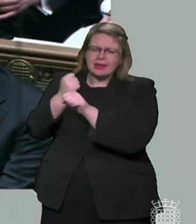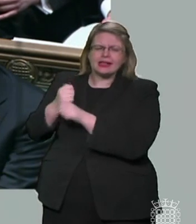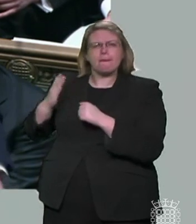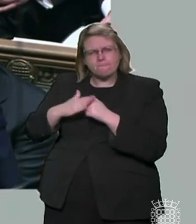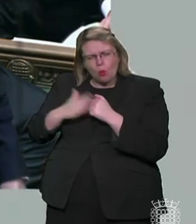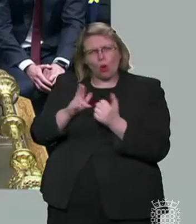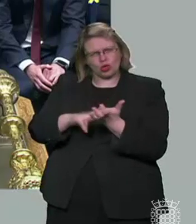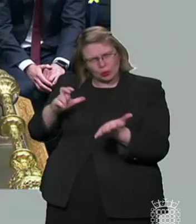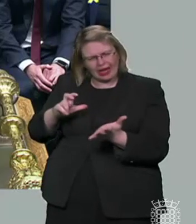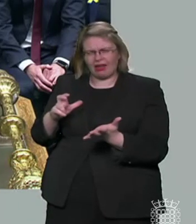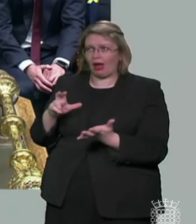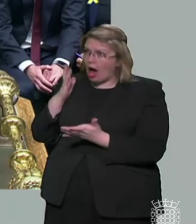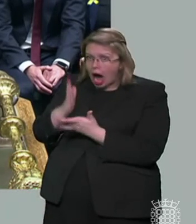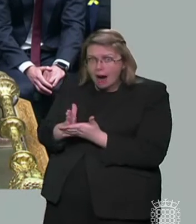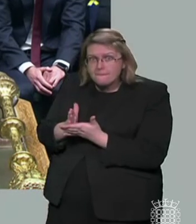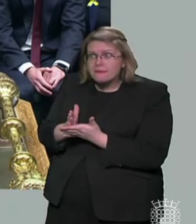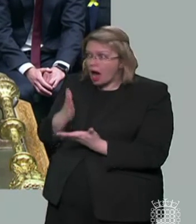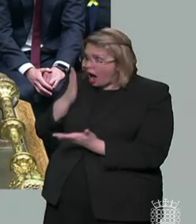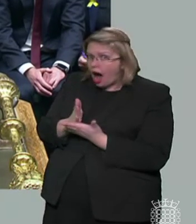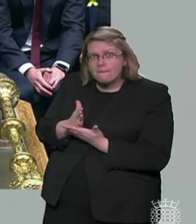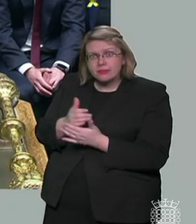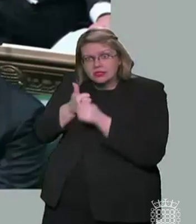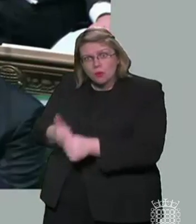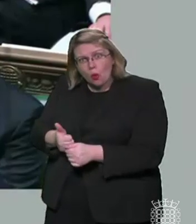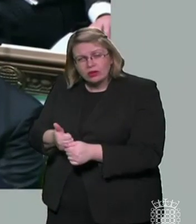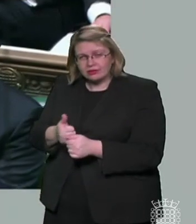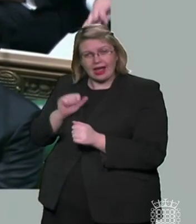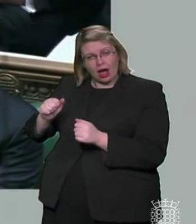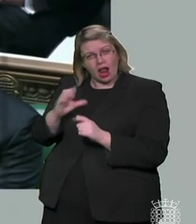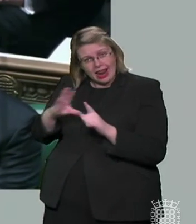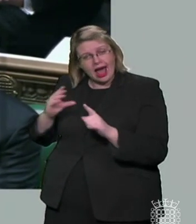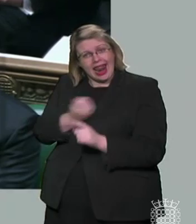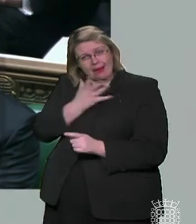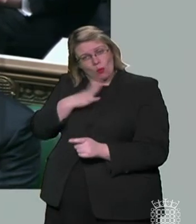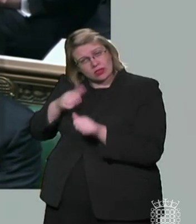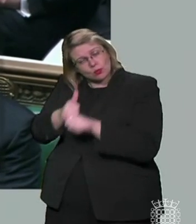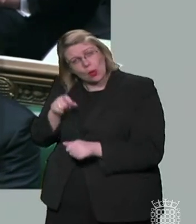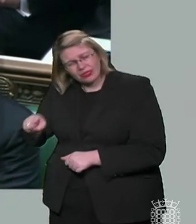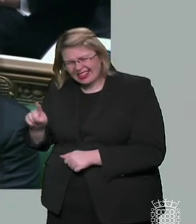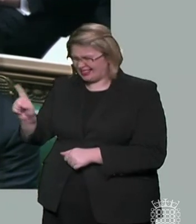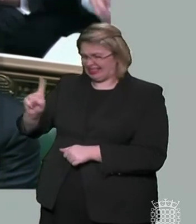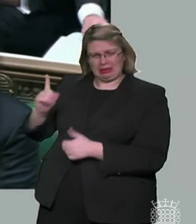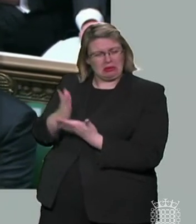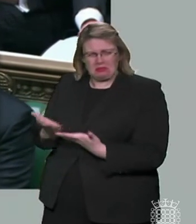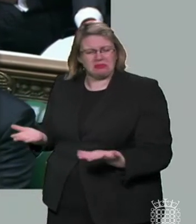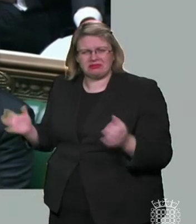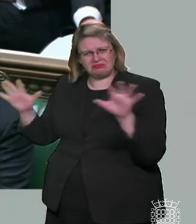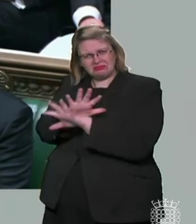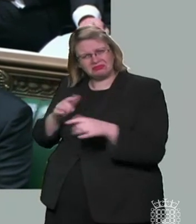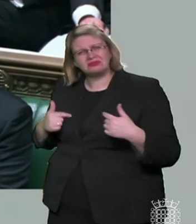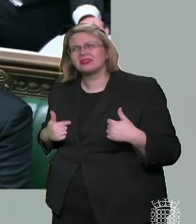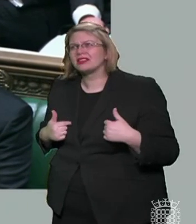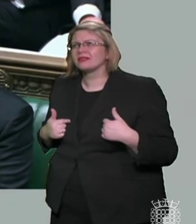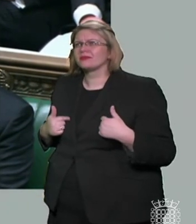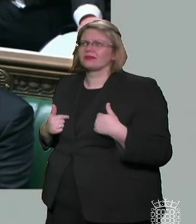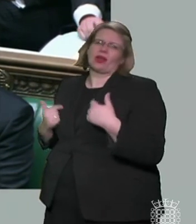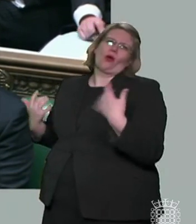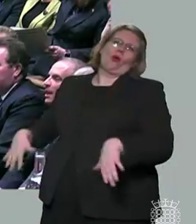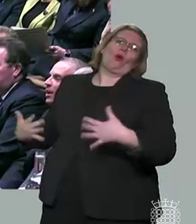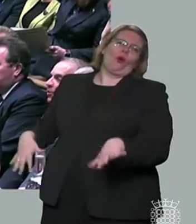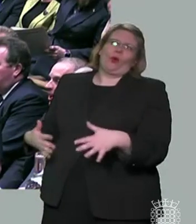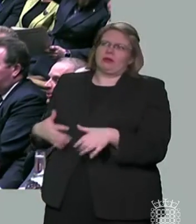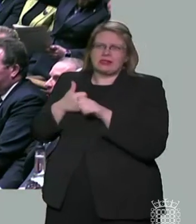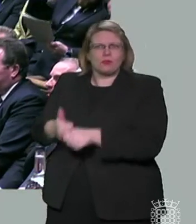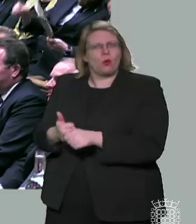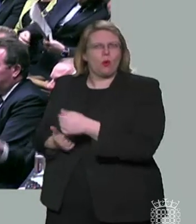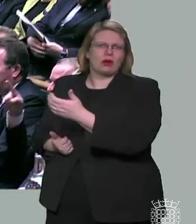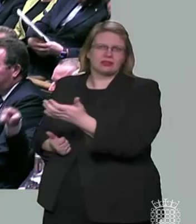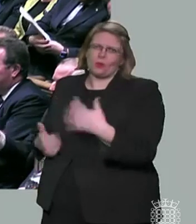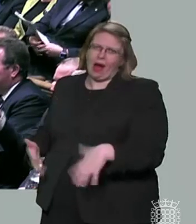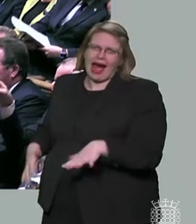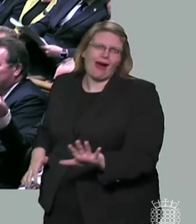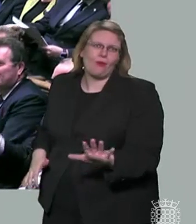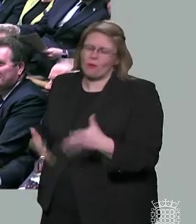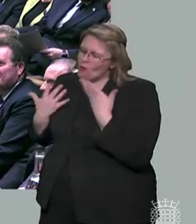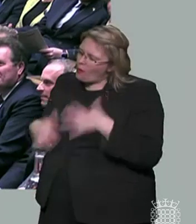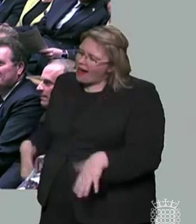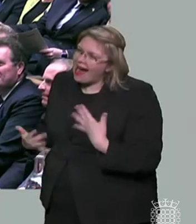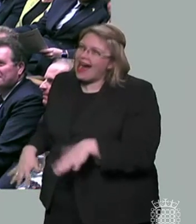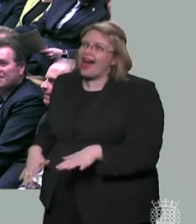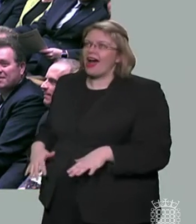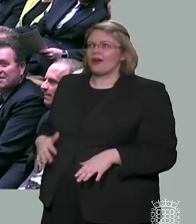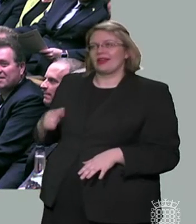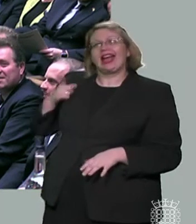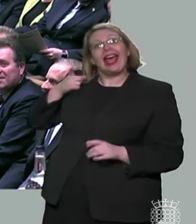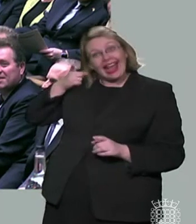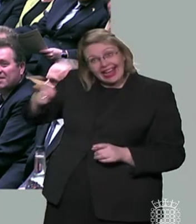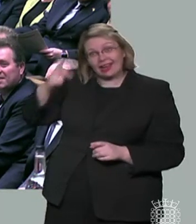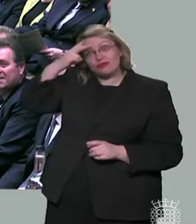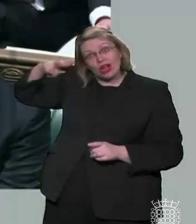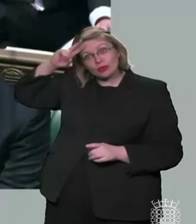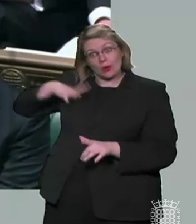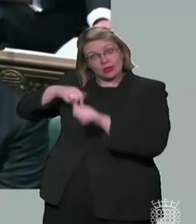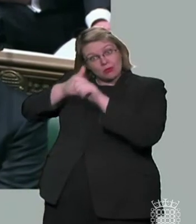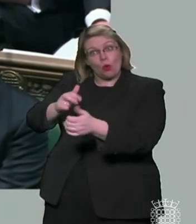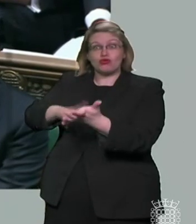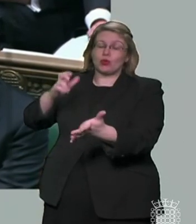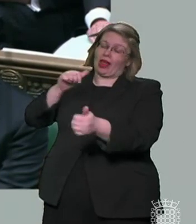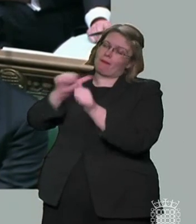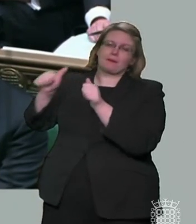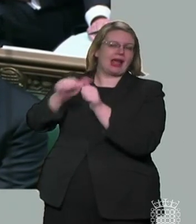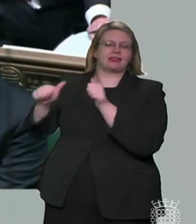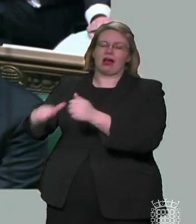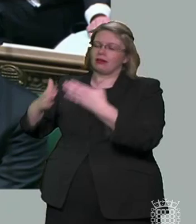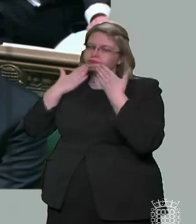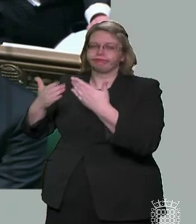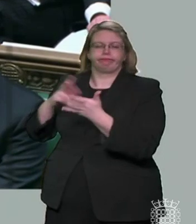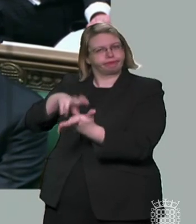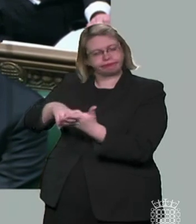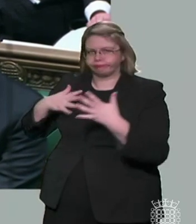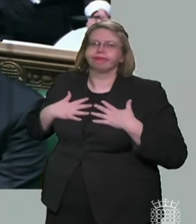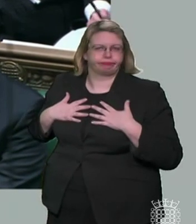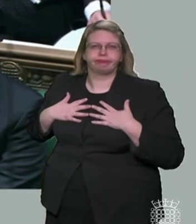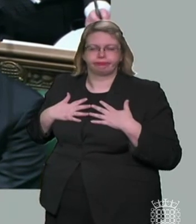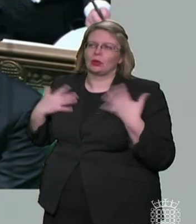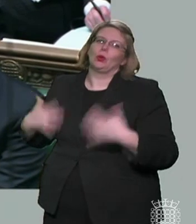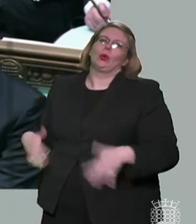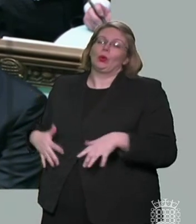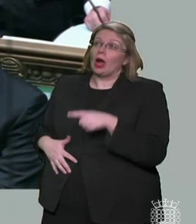Great news! There is more joy in heaven over one sinner that repenteth than over a hundred others.